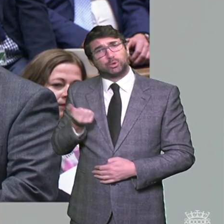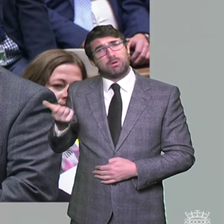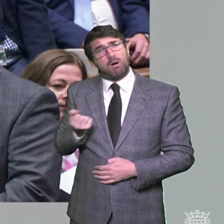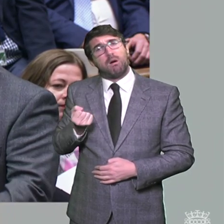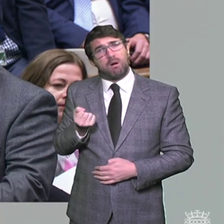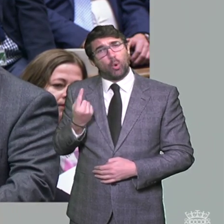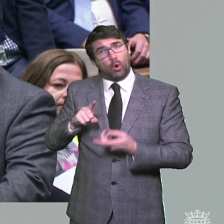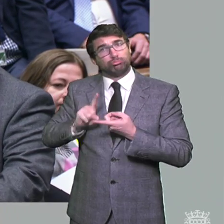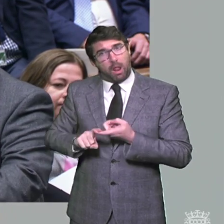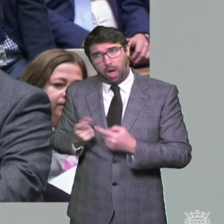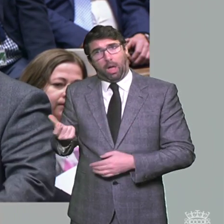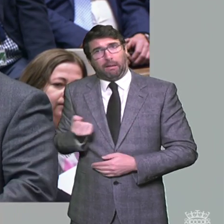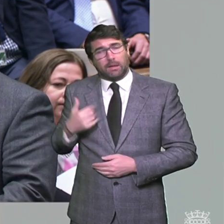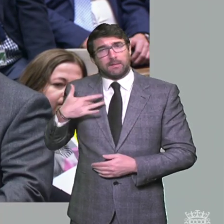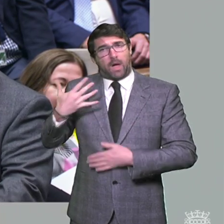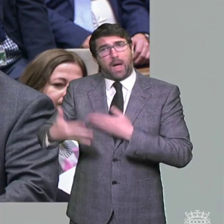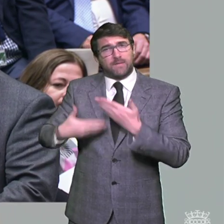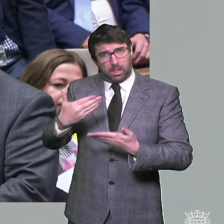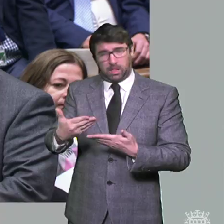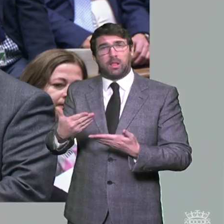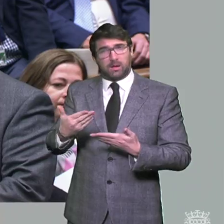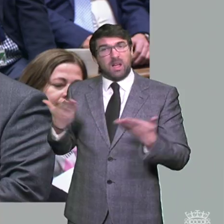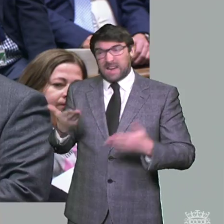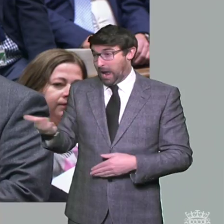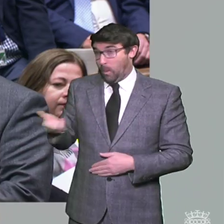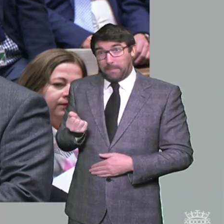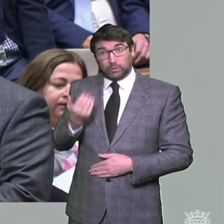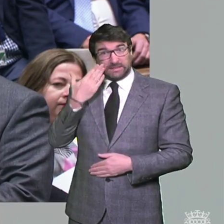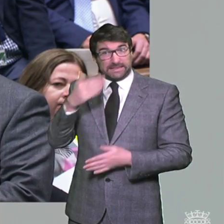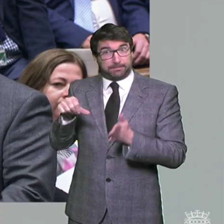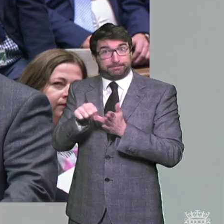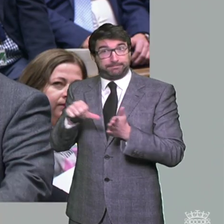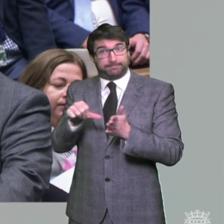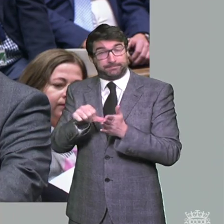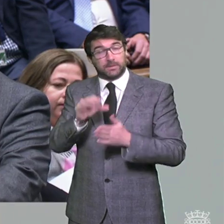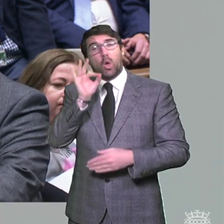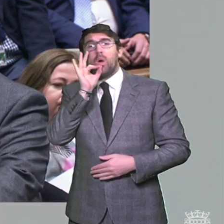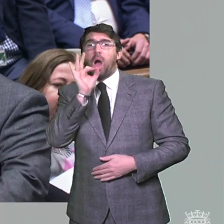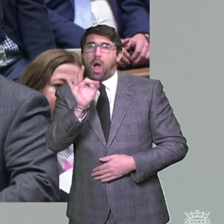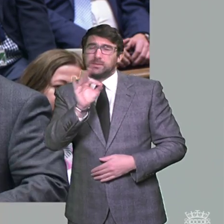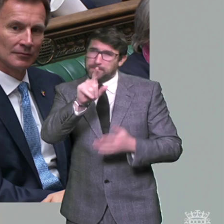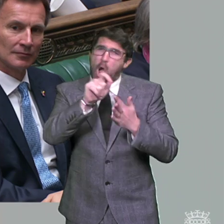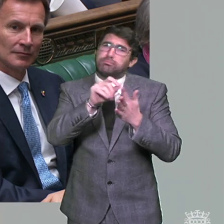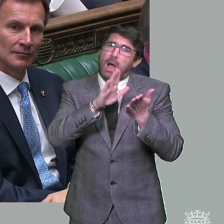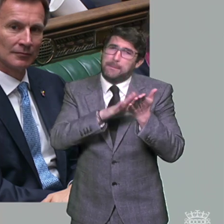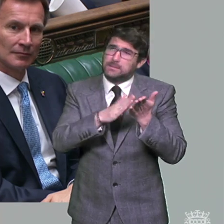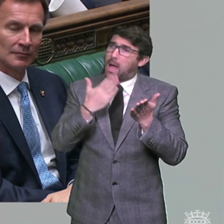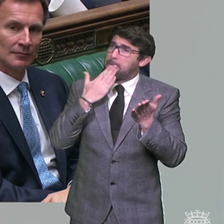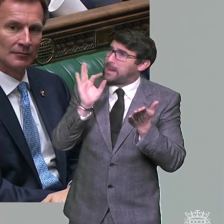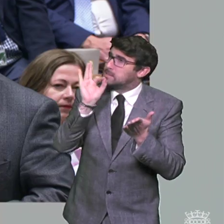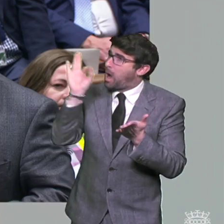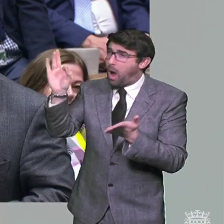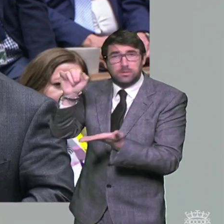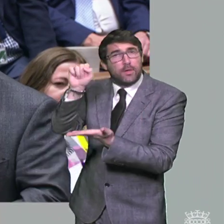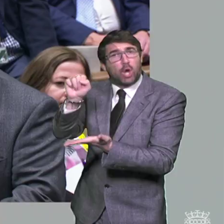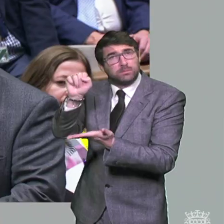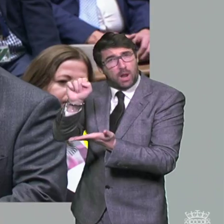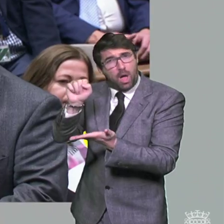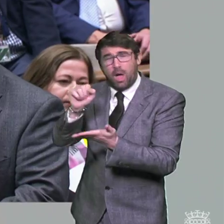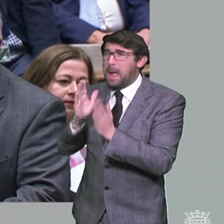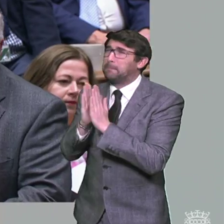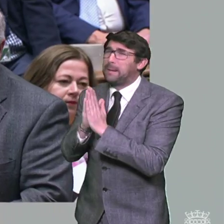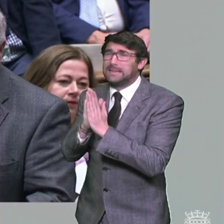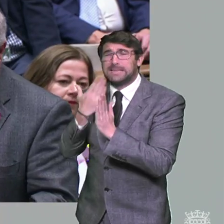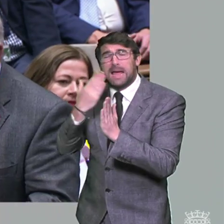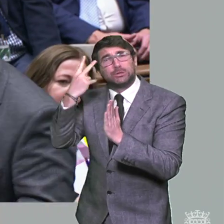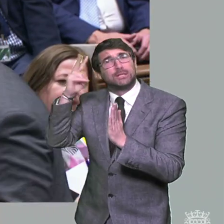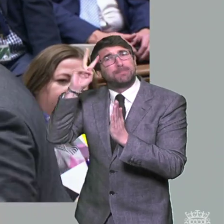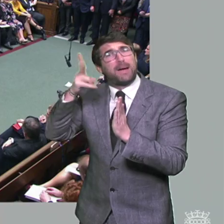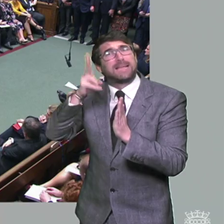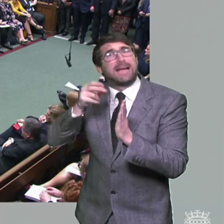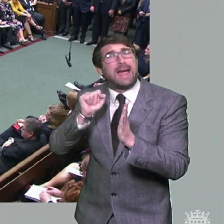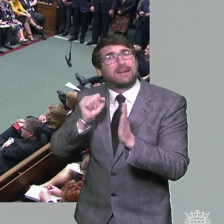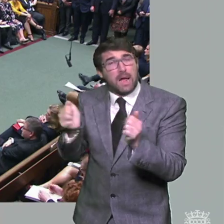Can she perhaps turn to her Chancellor right now, get permission to make another U-turn and commit to raising the state pension at the rate of inflation?